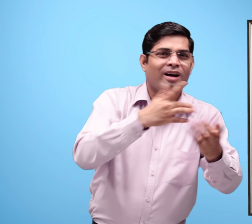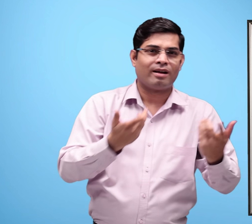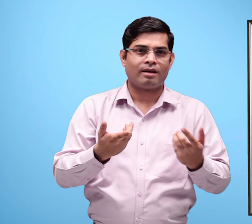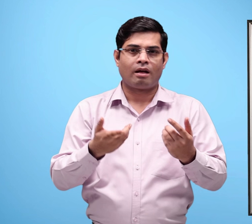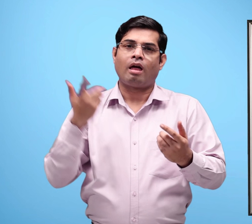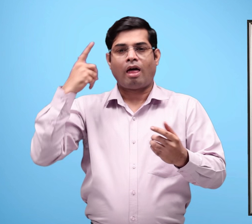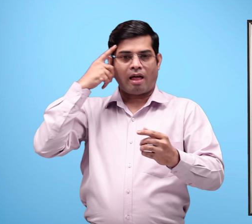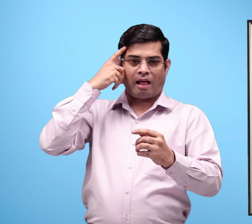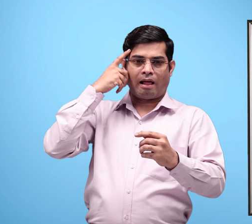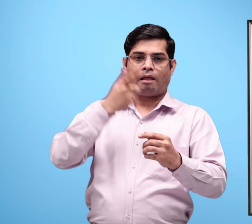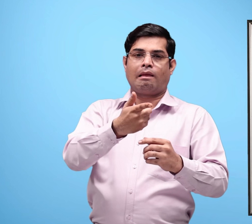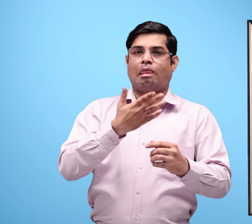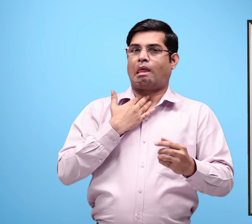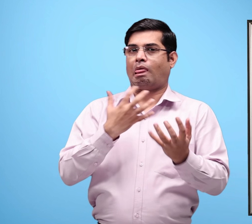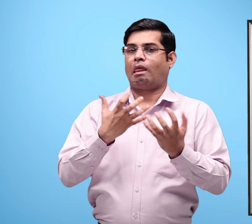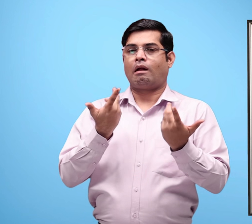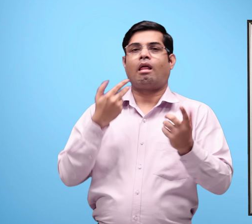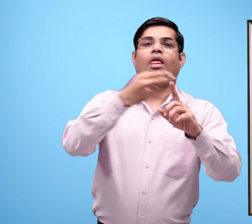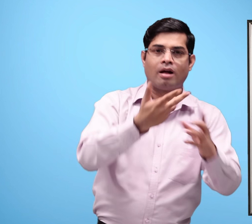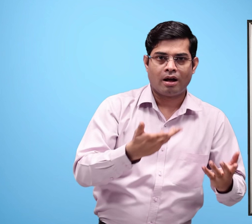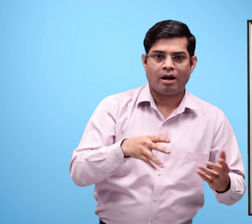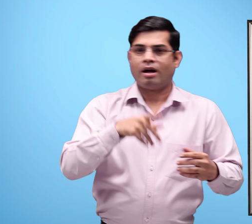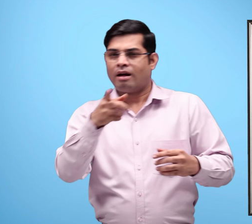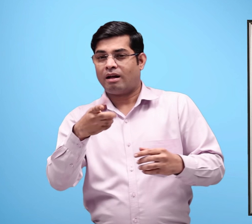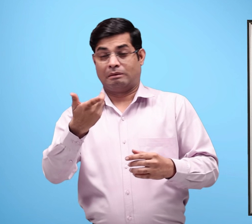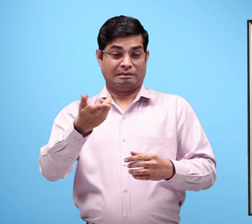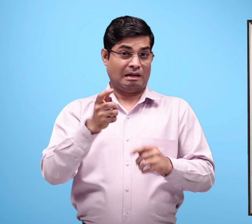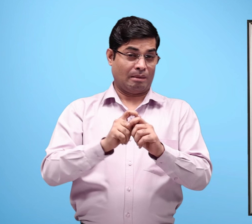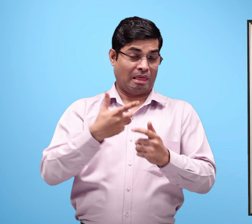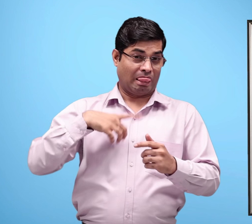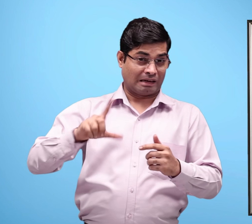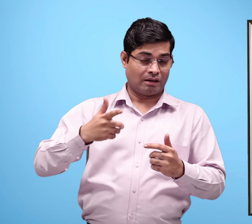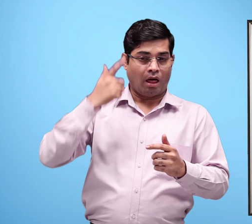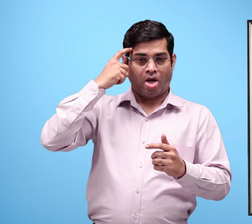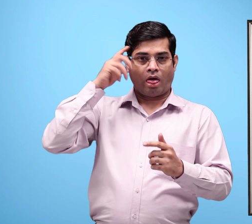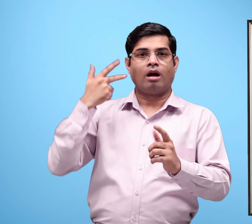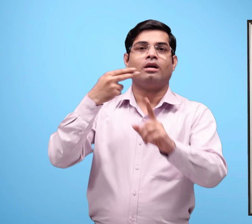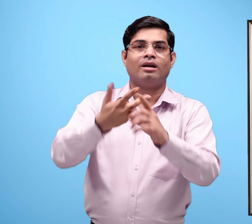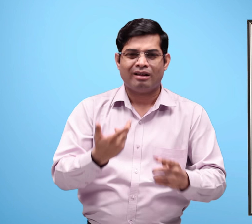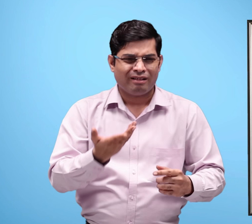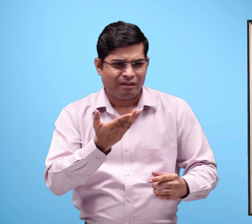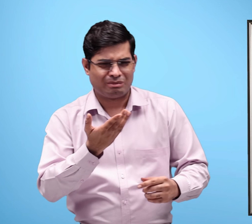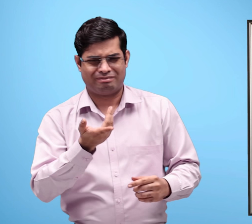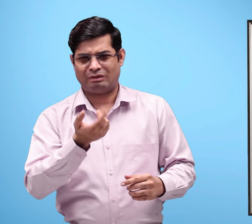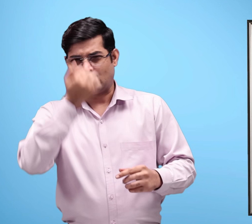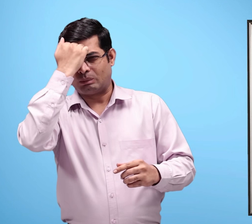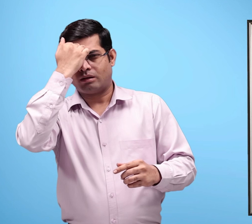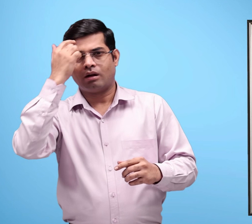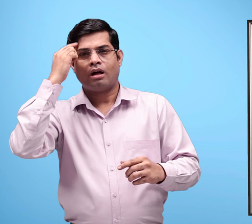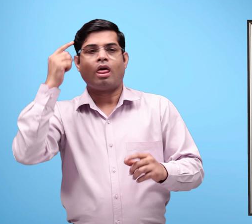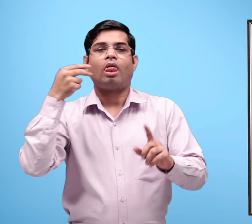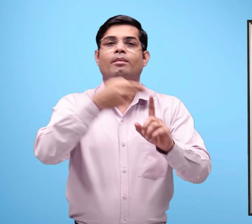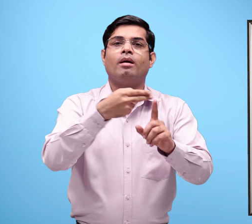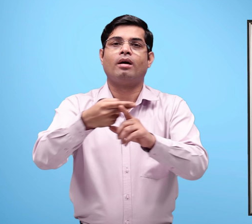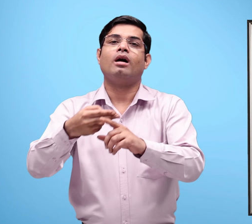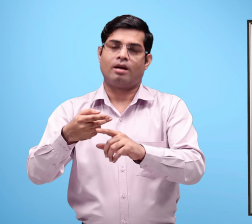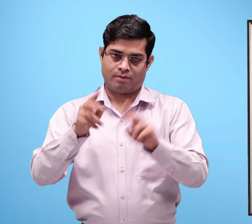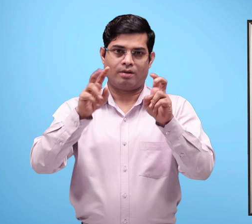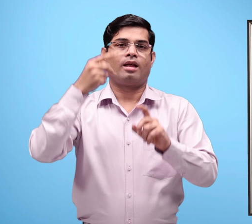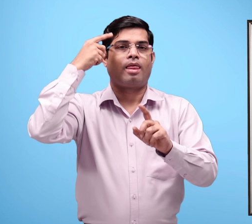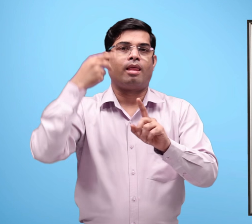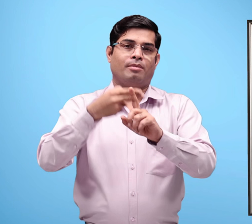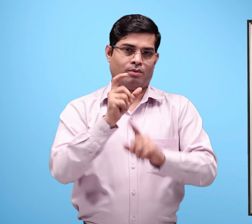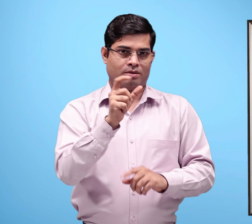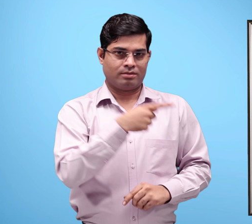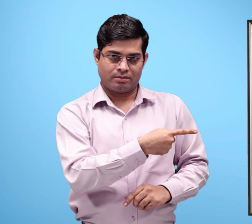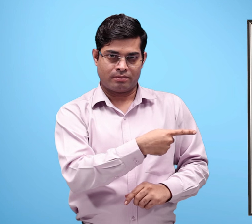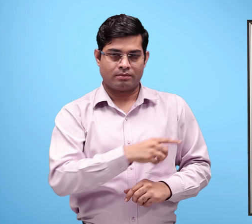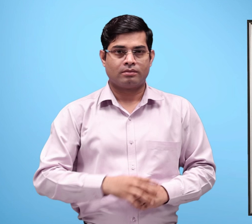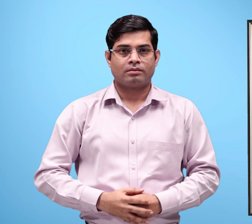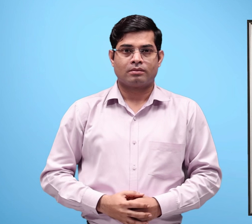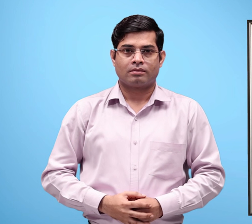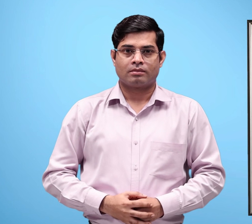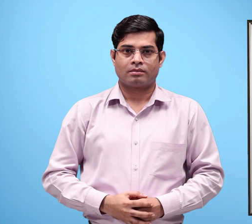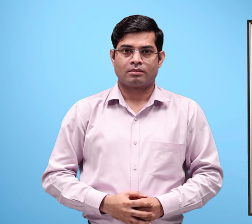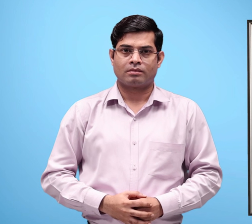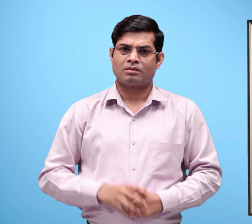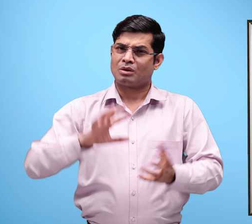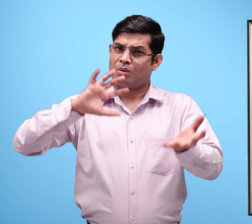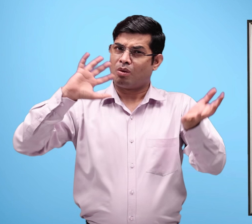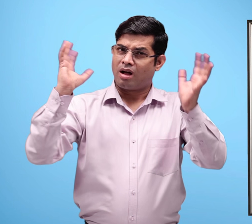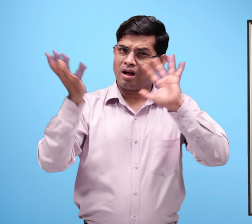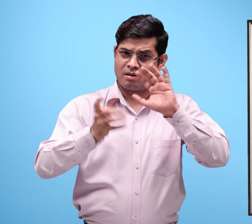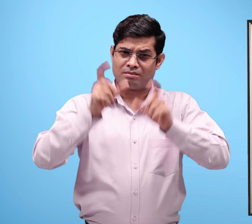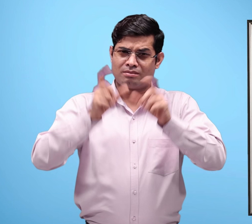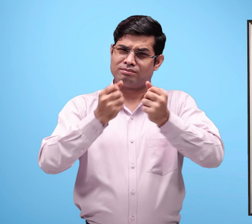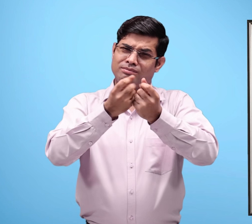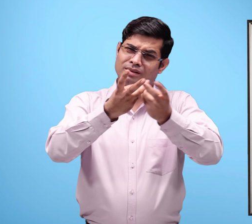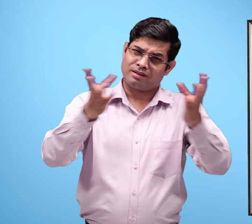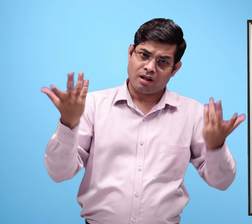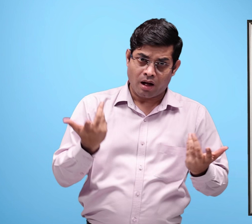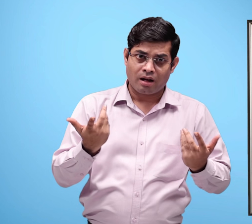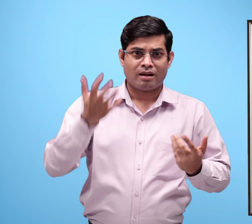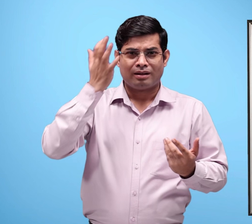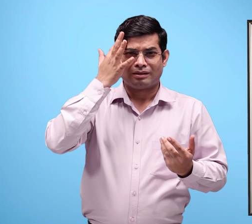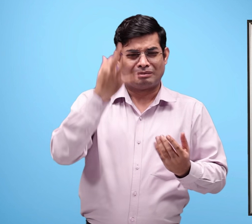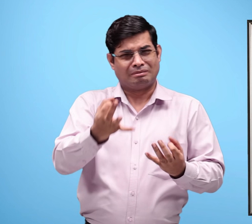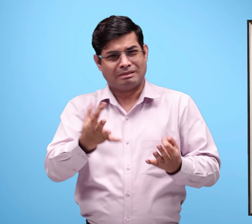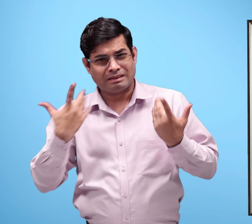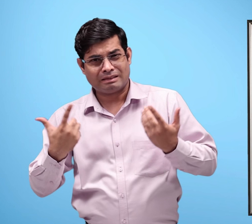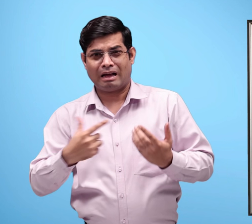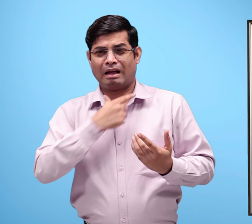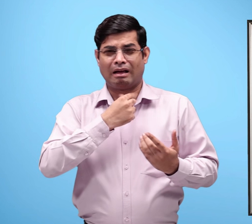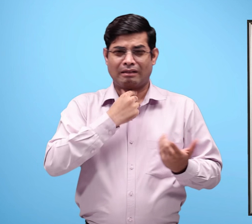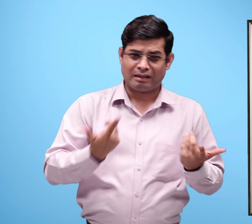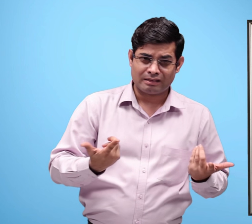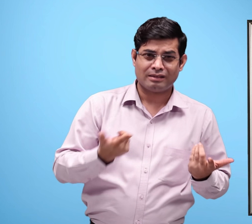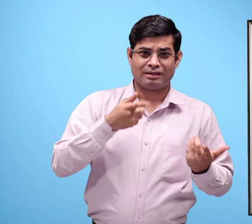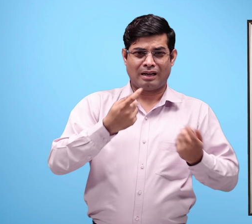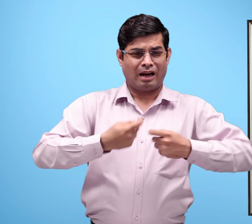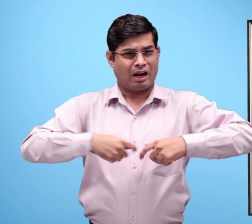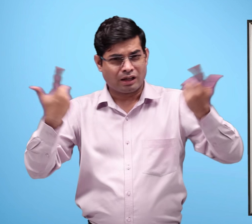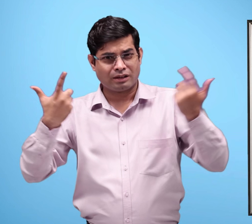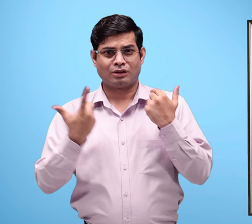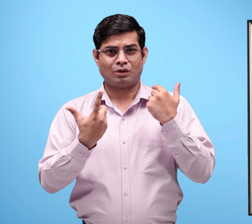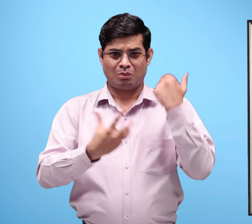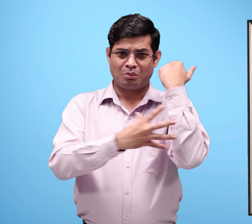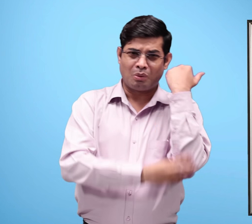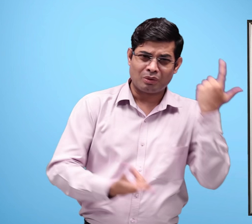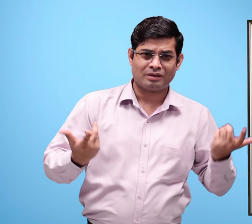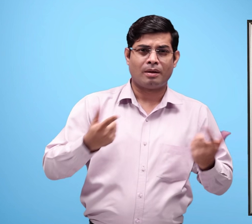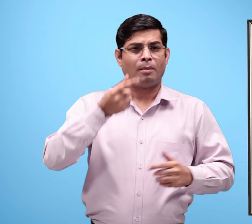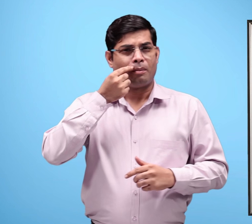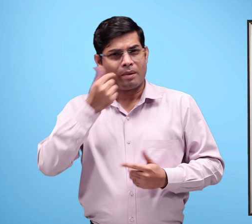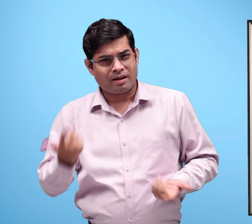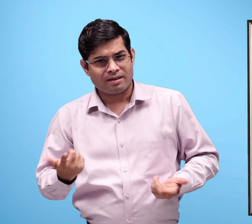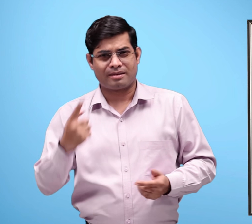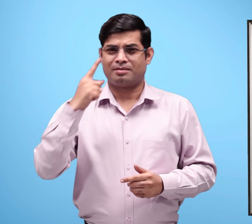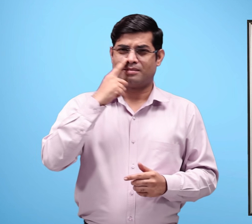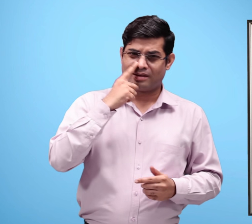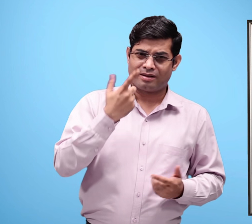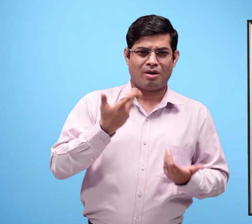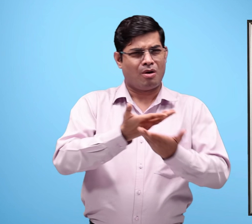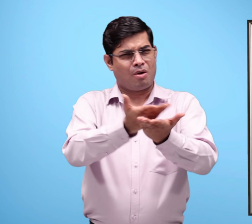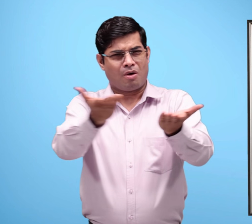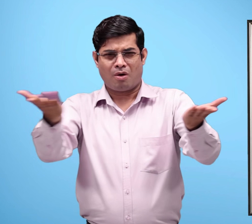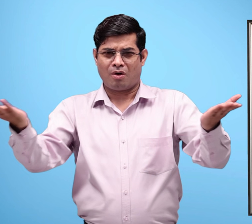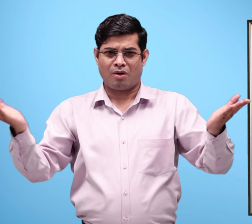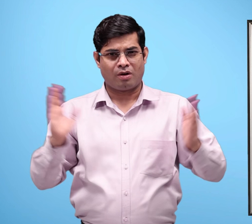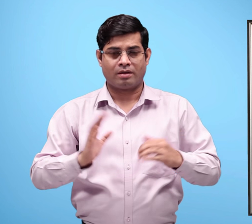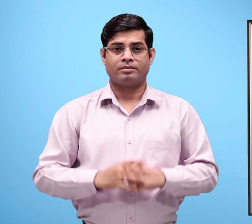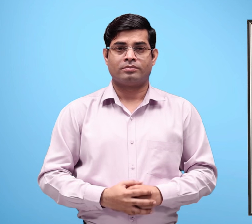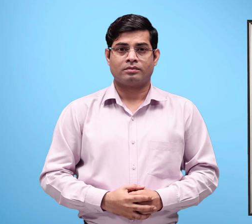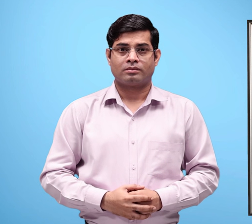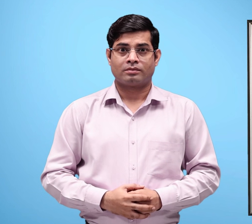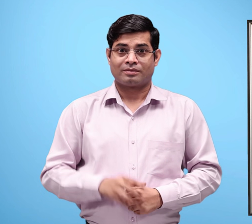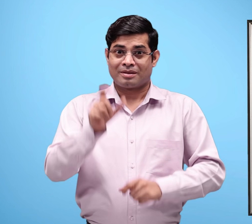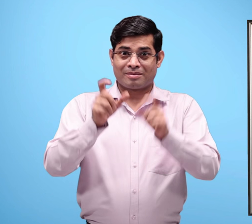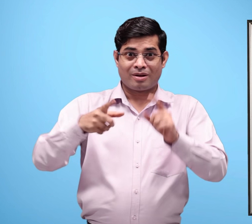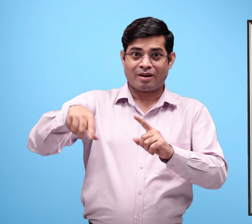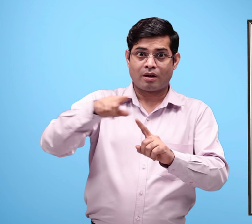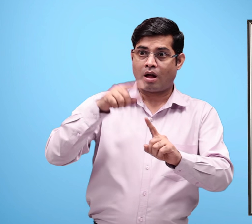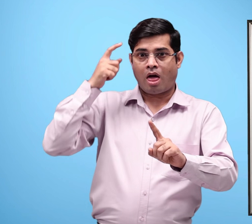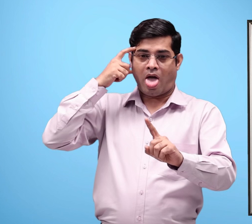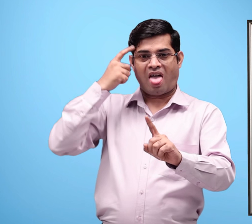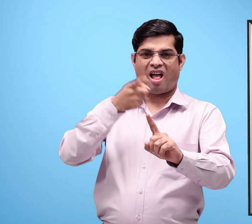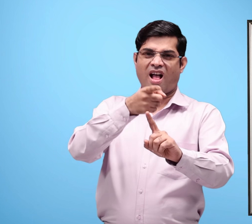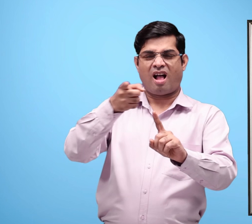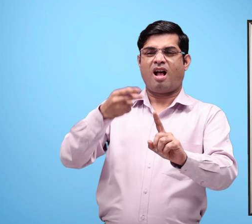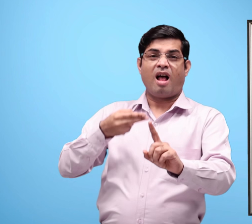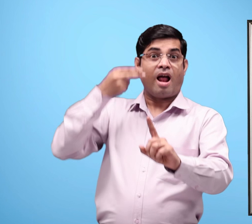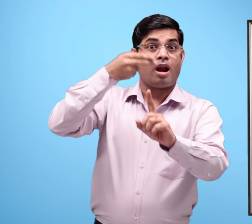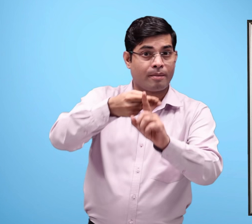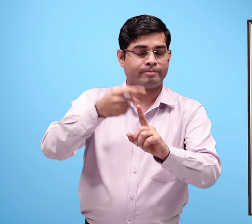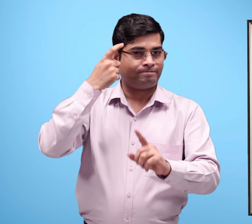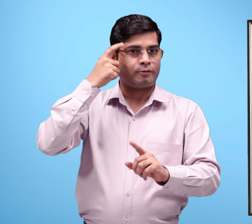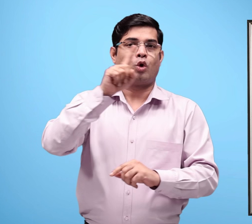lazy or dumb they are using stereotypes There are greedy and generous people everywhere in every country, in every religion in every group whether rich or poor, male or female And just because some people are like that